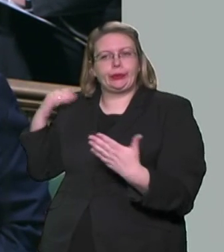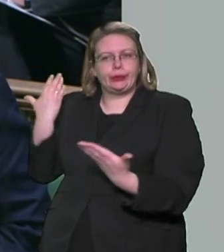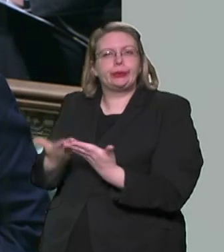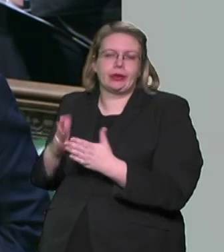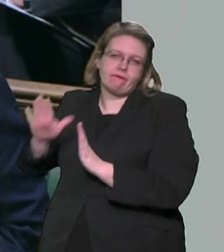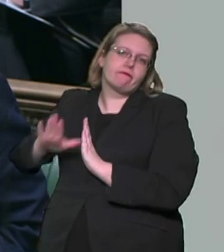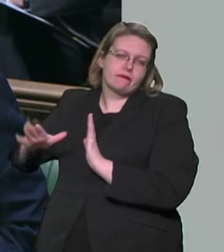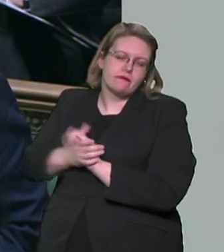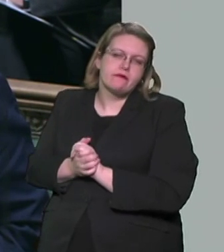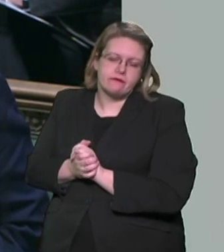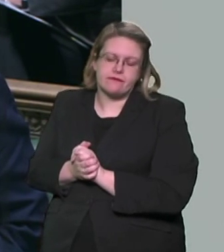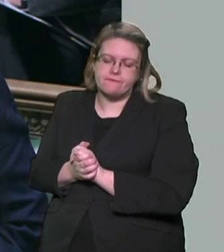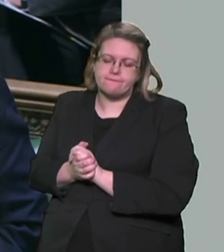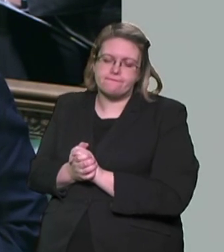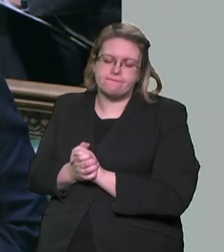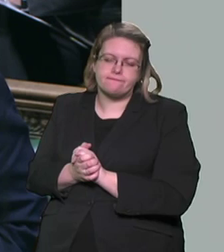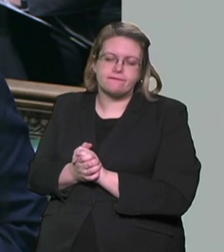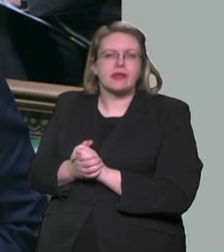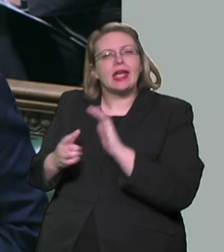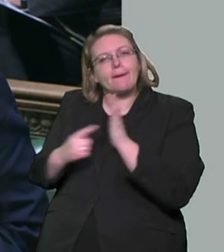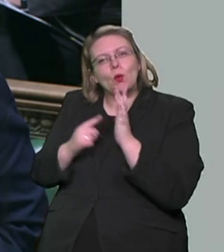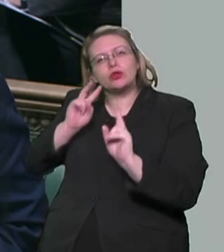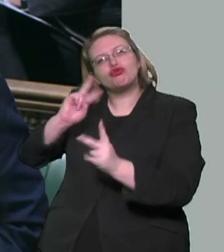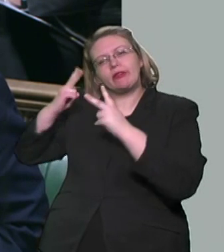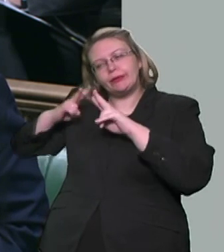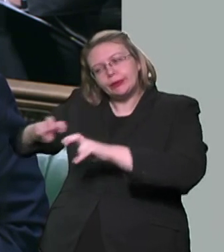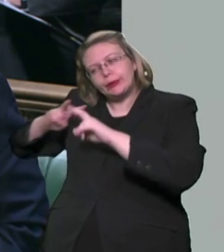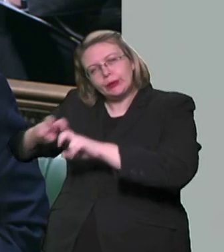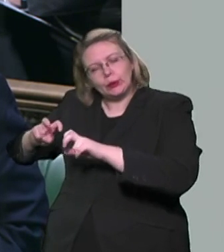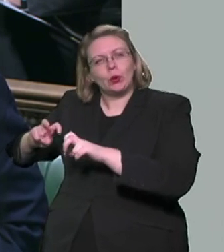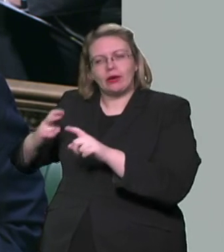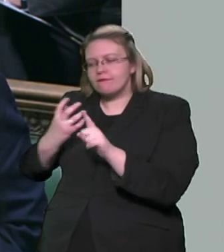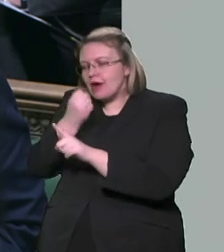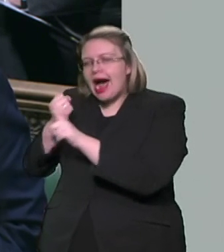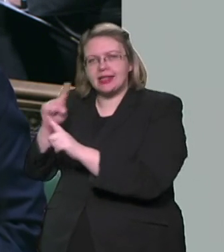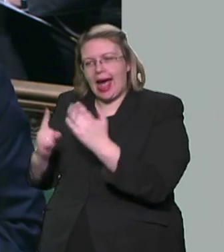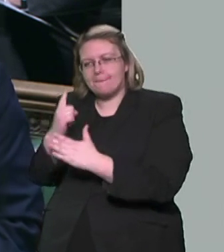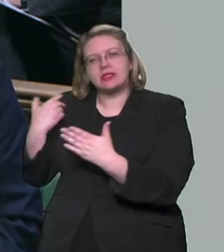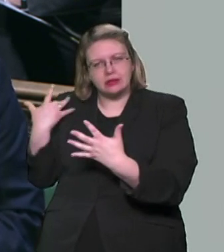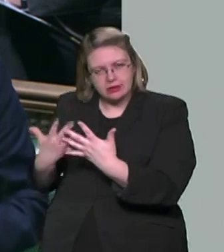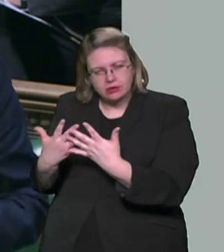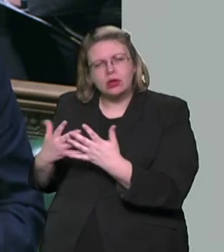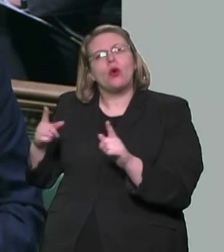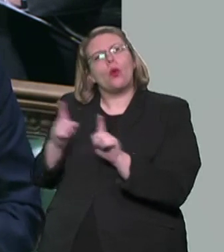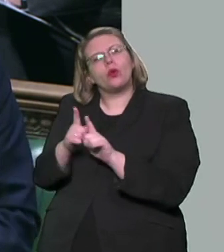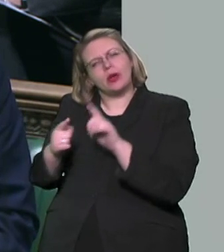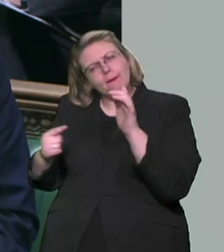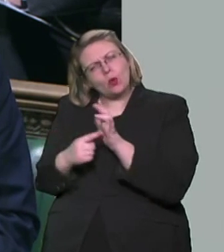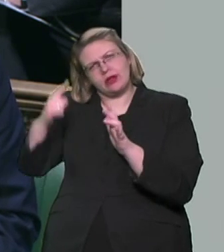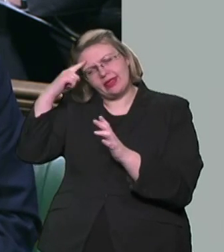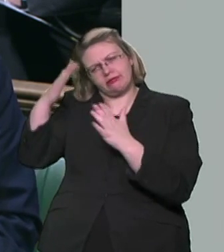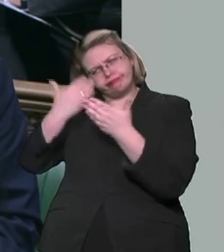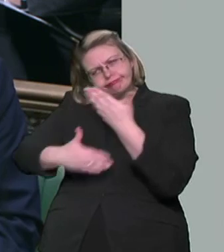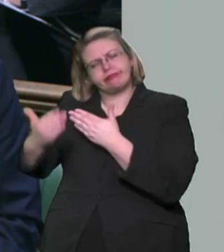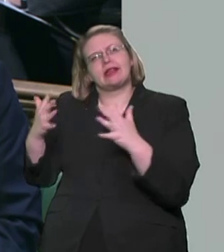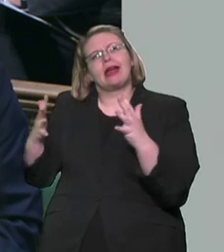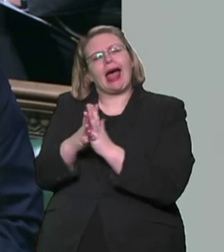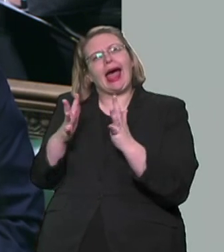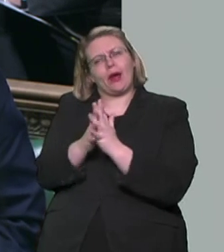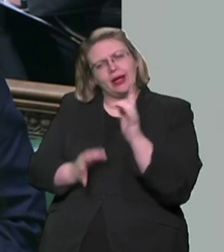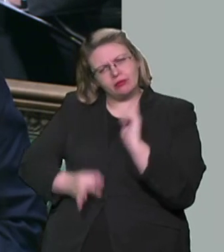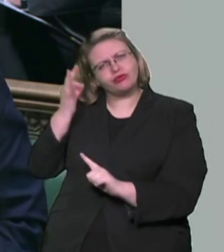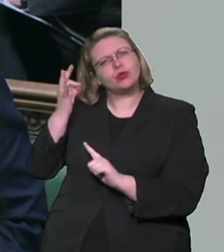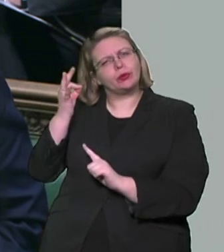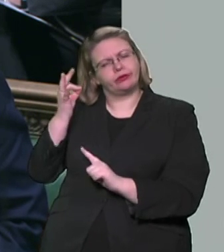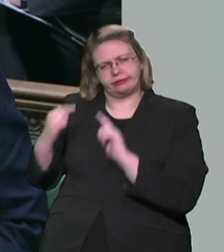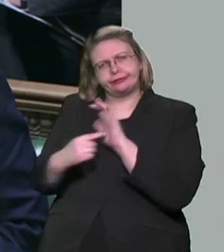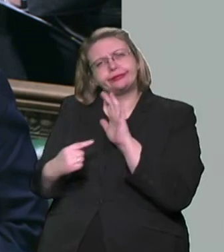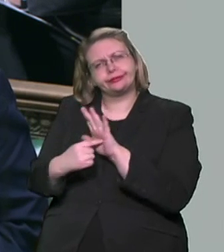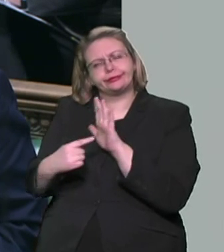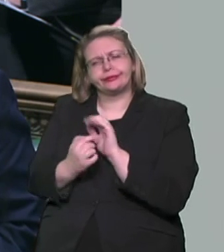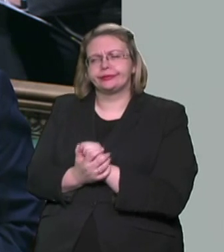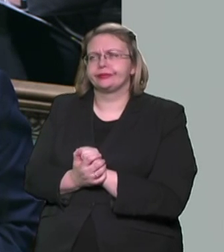It is very important that people get the answers that they deserve and that we have the right approach to the issue in the future.